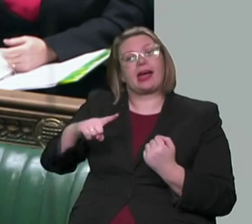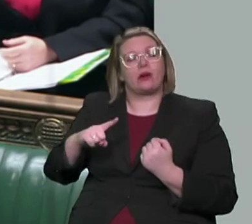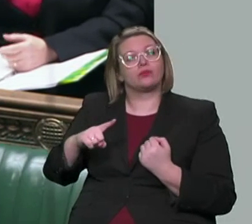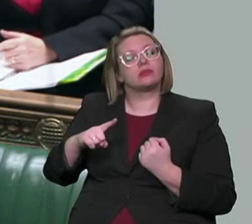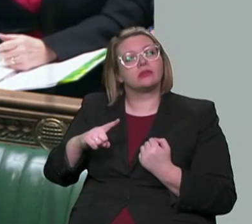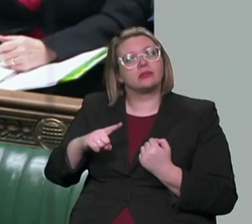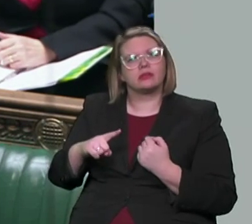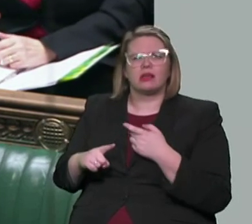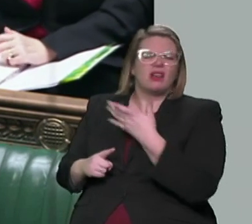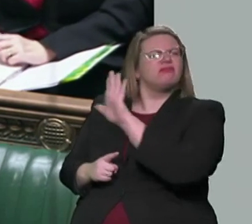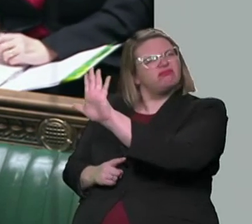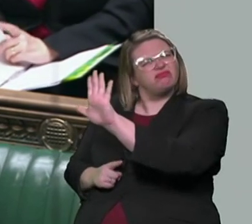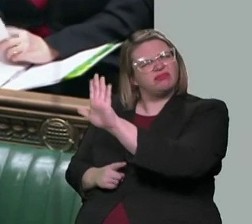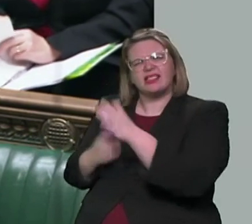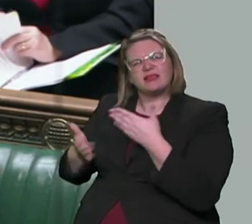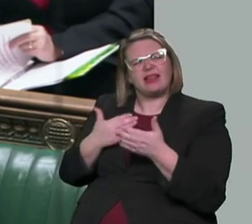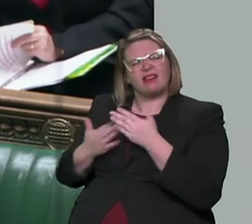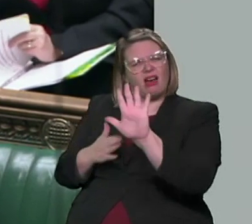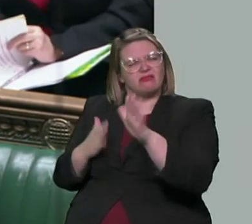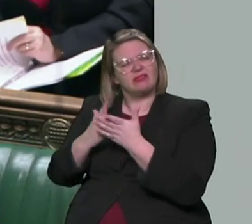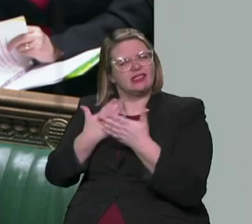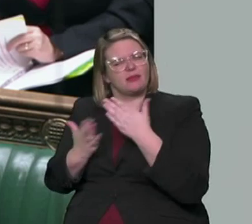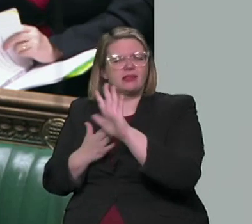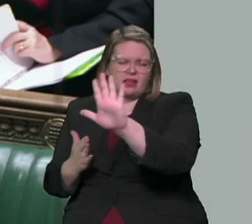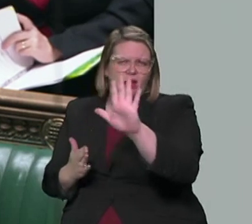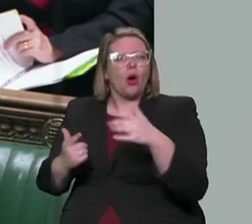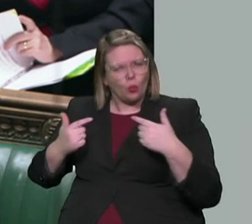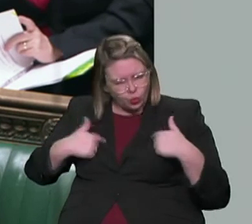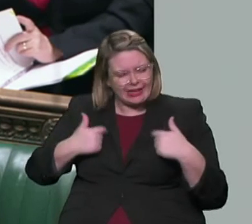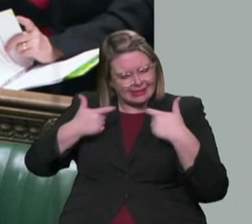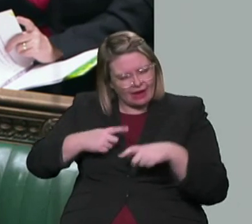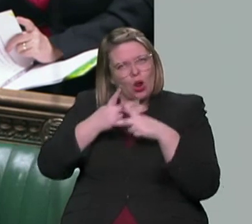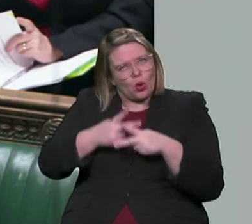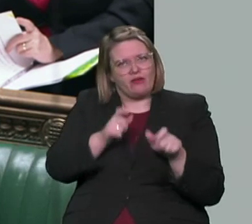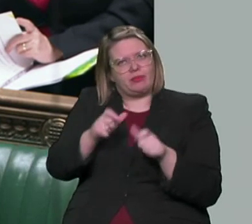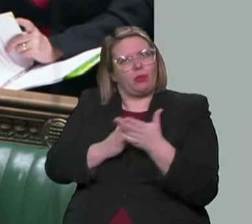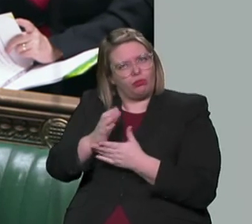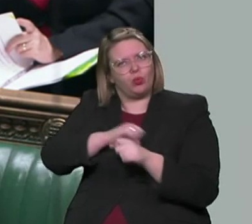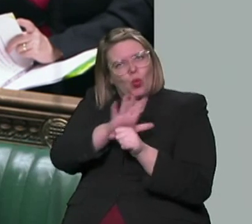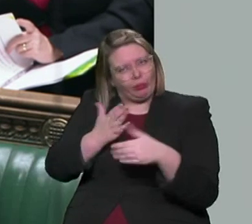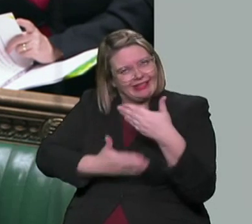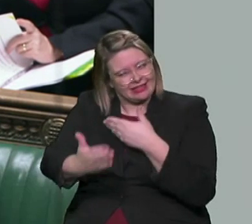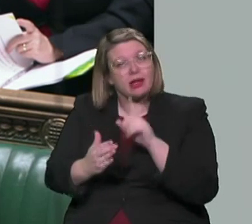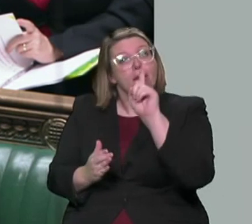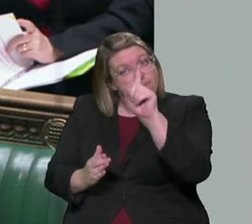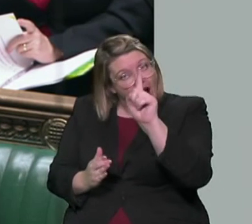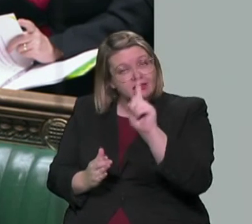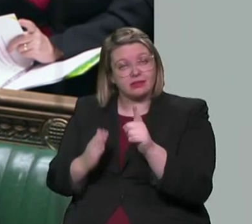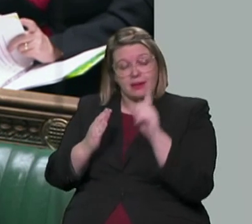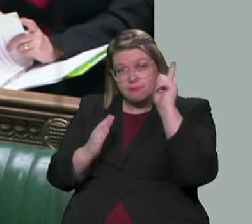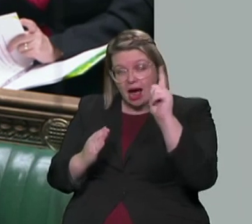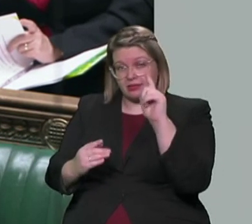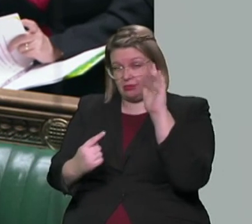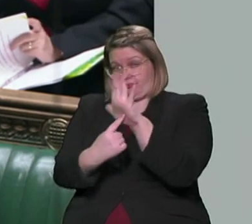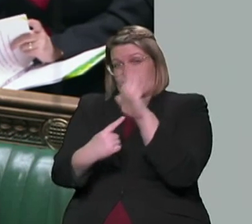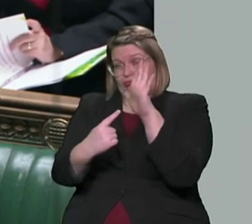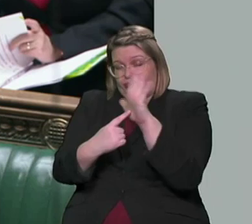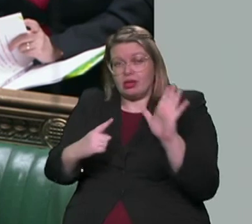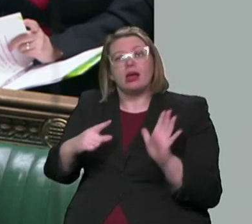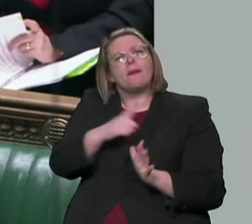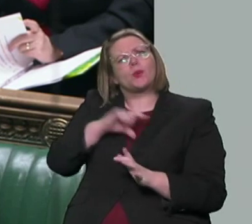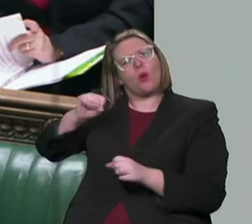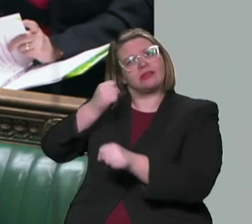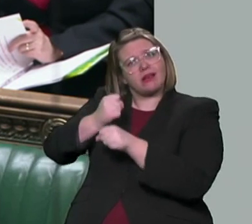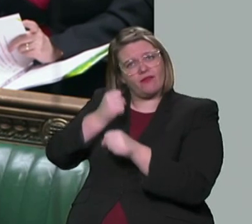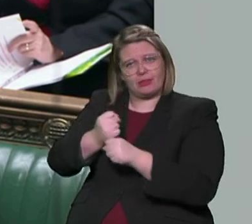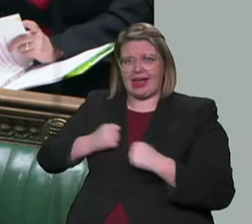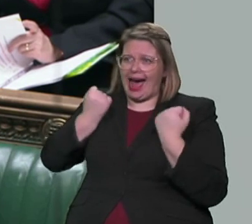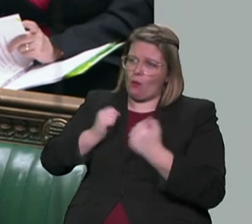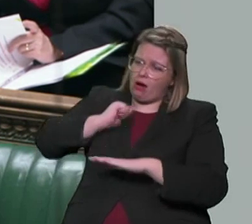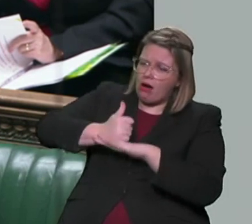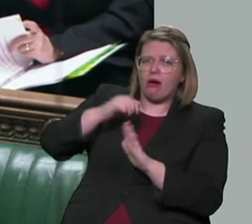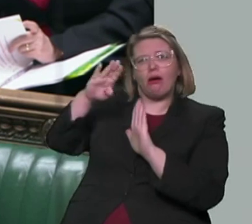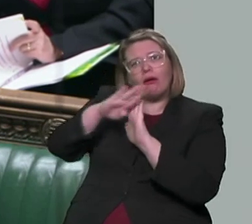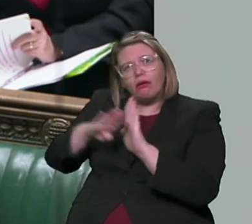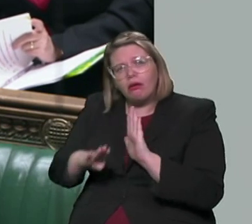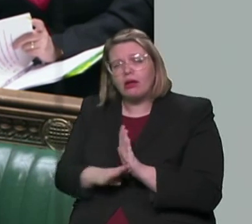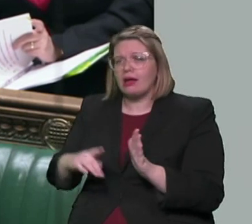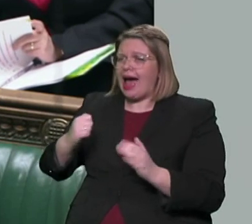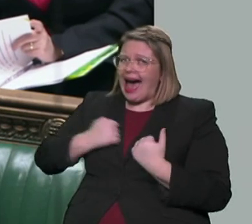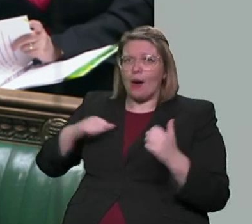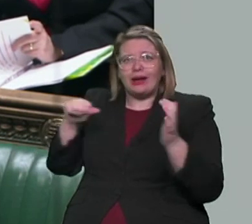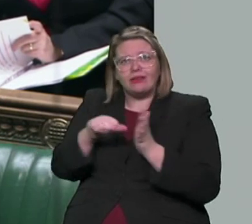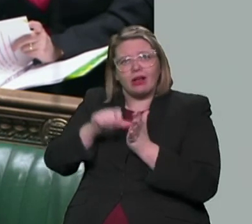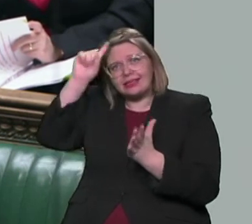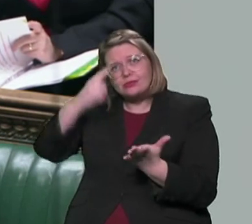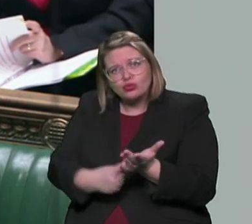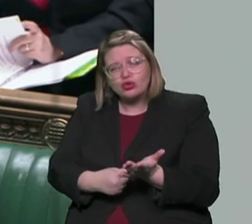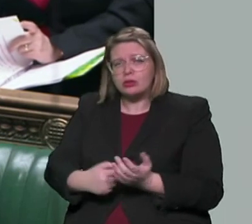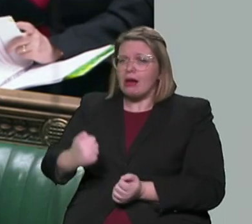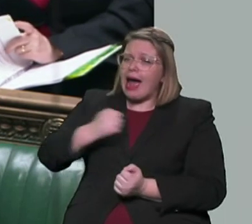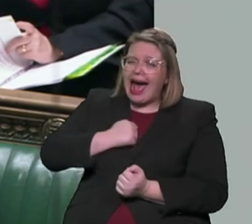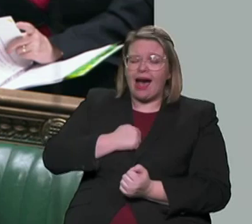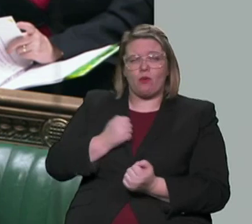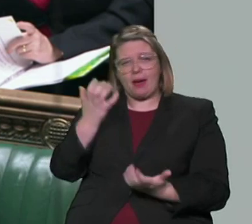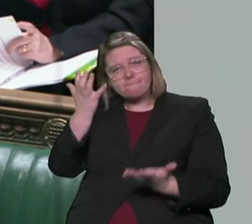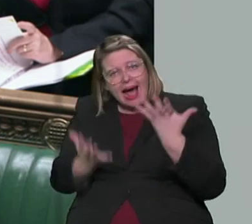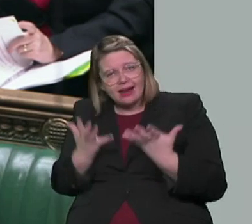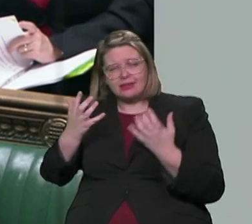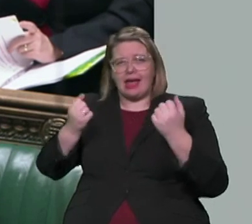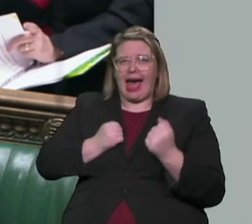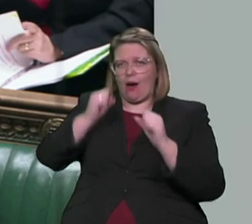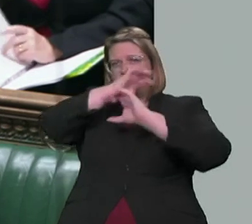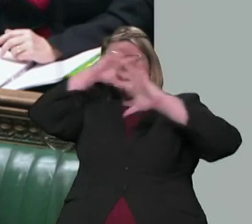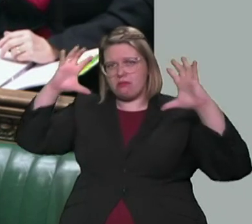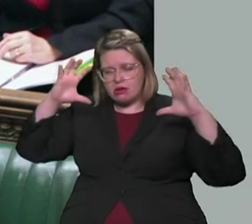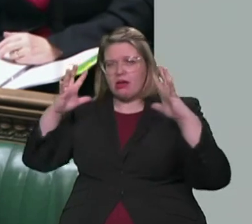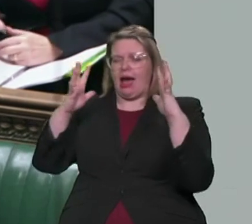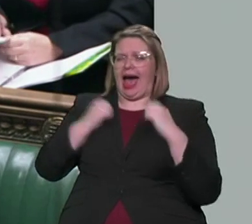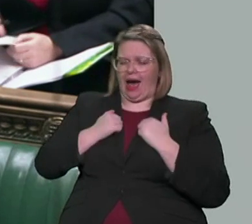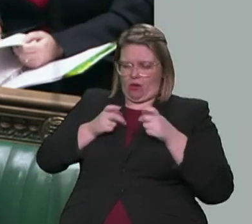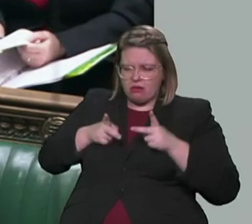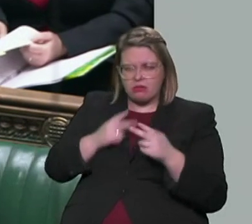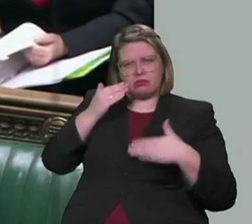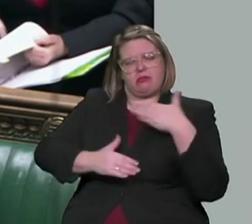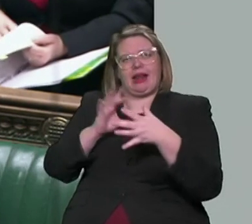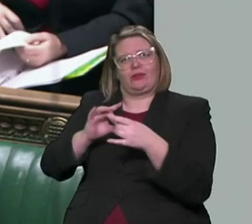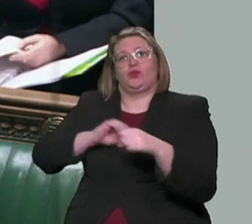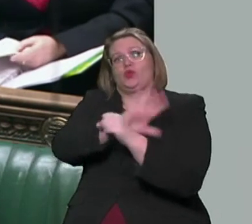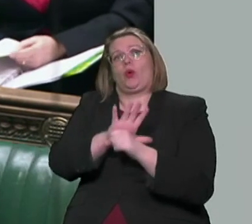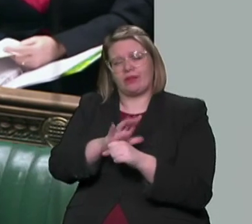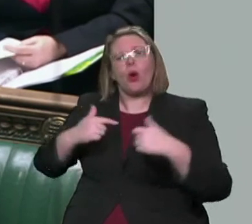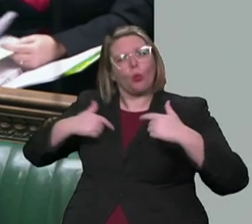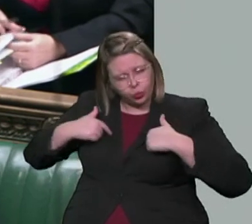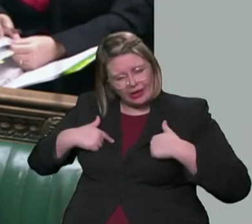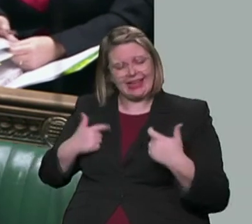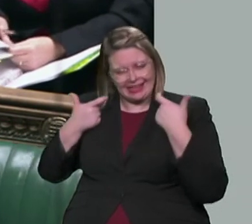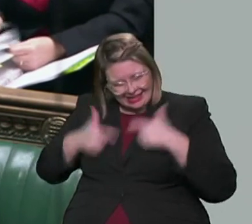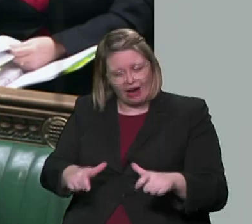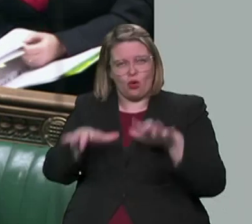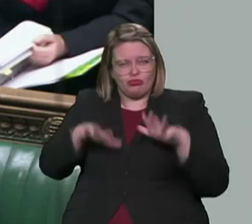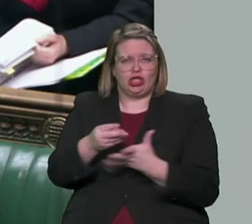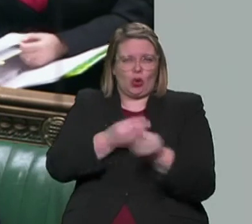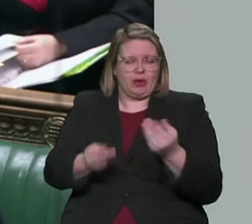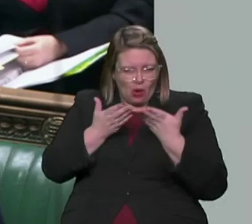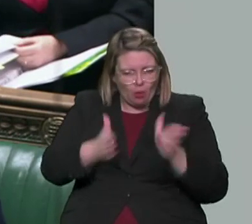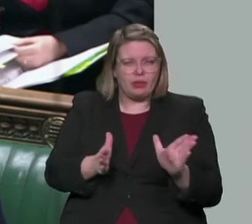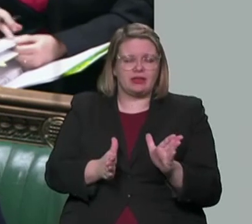But that is not the point. We will continue to look after people throughout the pandemic, but the fundamental point is that because of the steps that the Government have taken—because of the tough decisions we have taken, and because of our balanced and proportionate approach to covid—we have been able to keep this country open and keep our economy moving.